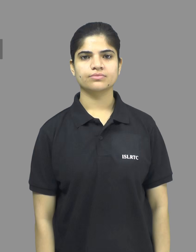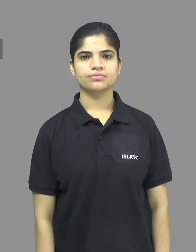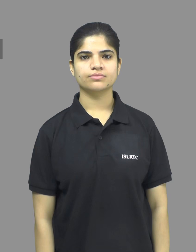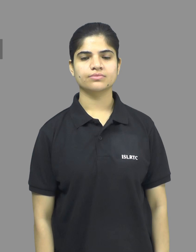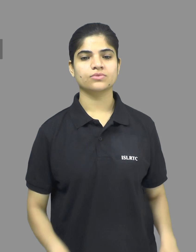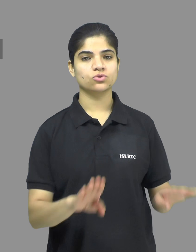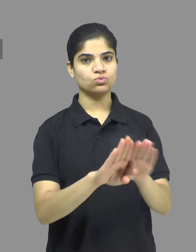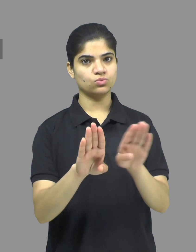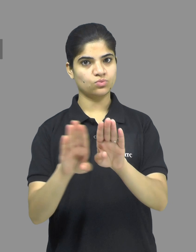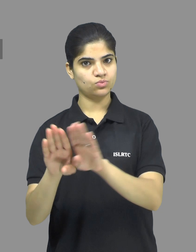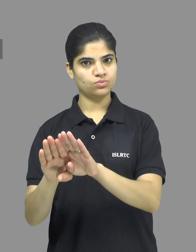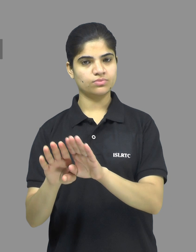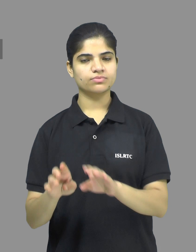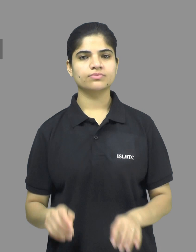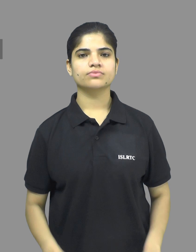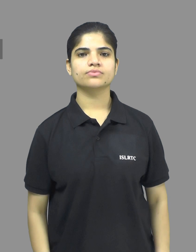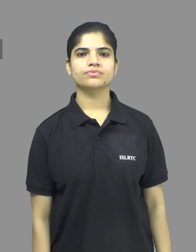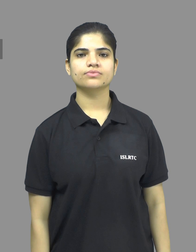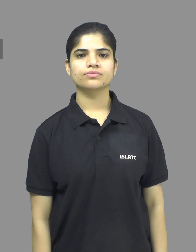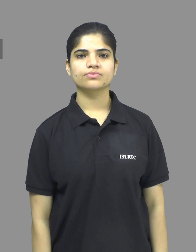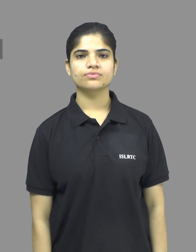Vacation Holidays